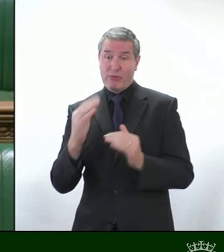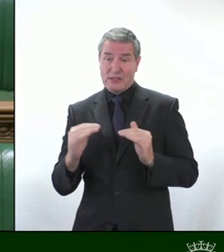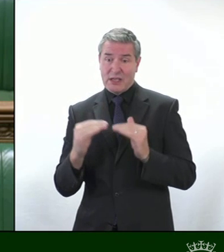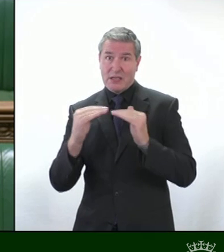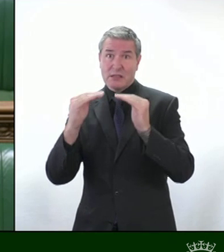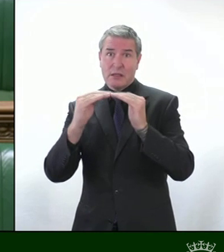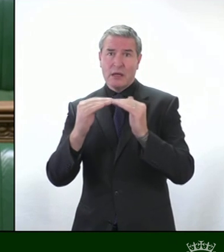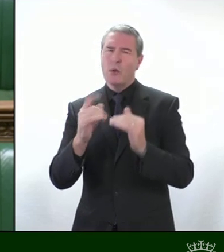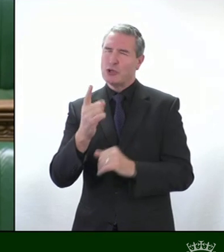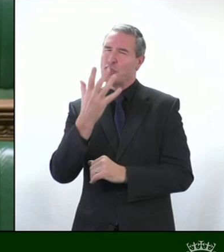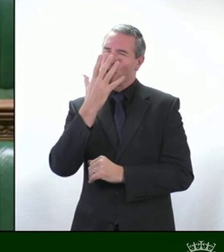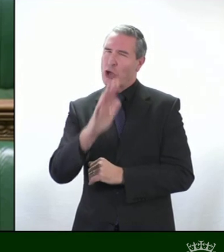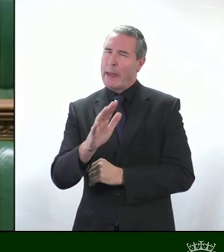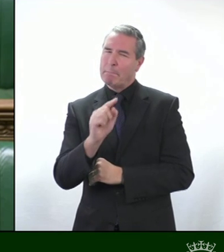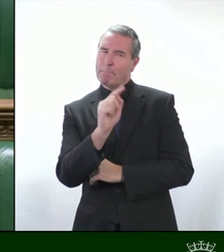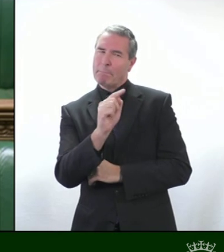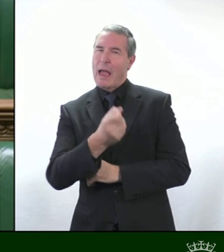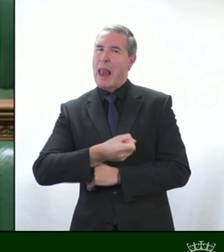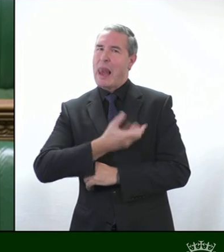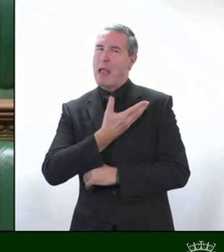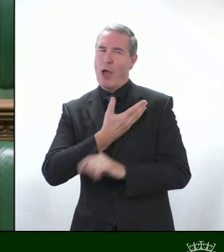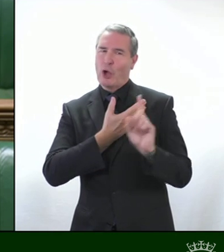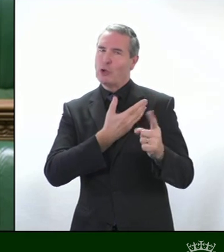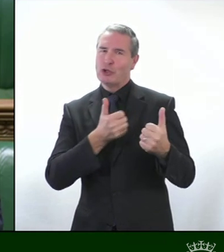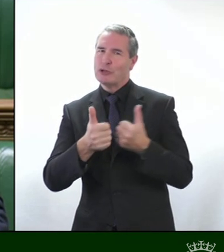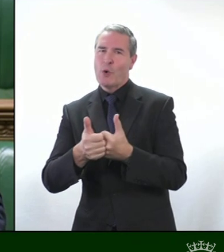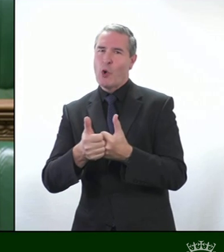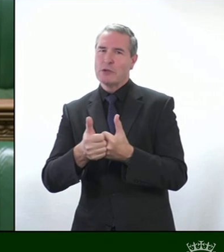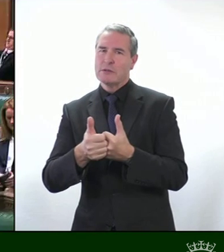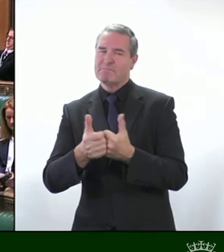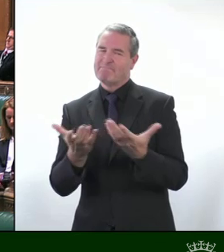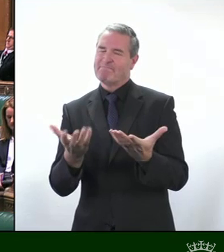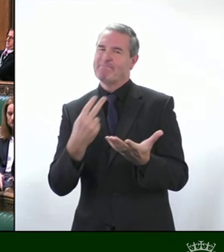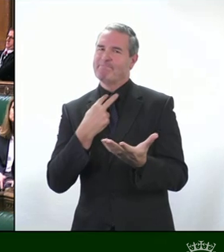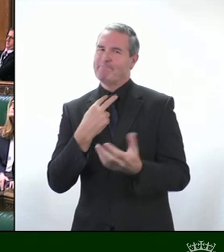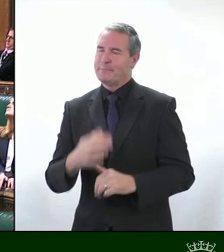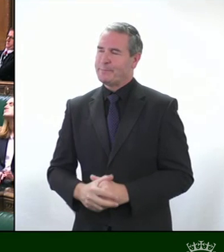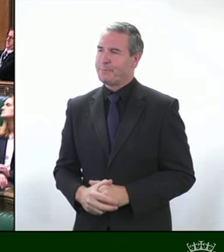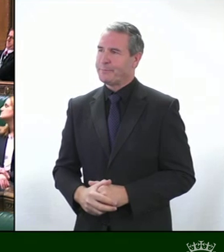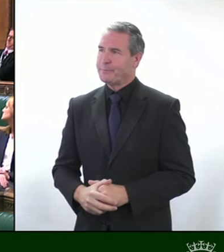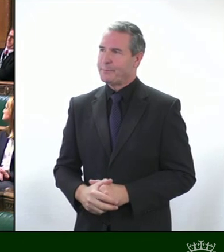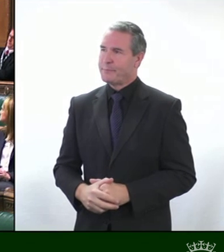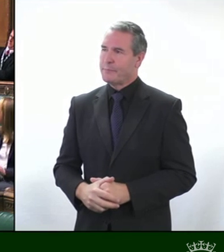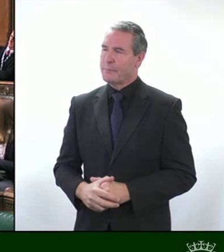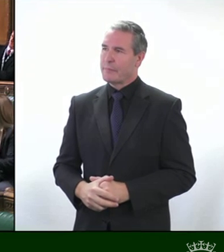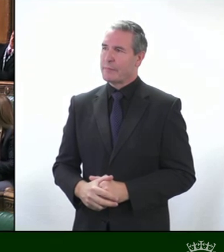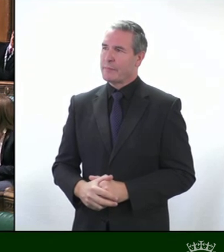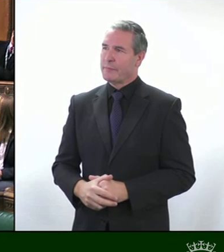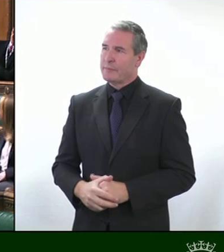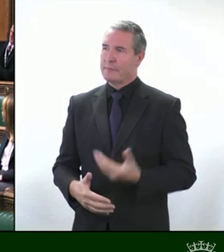It is a great, great shame that the right hon. and learned Member for Holborn and St Pancras could not bring himself to support it.